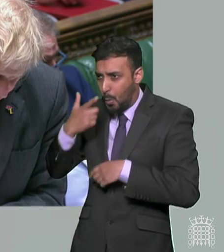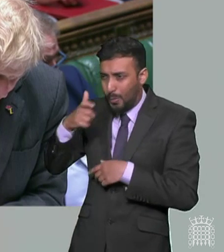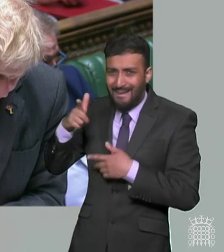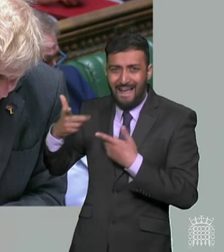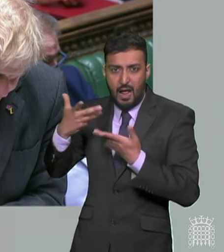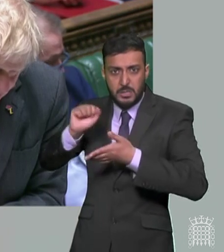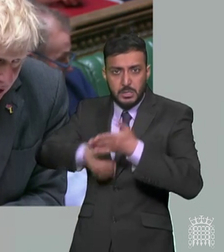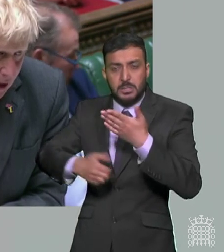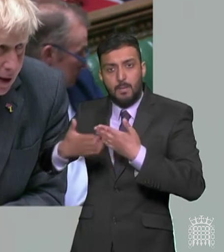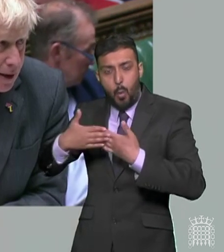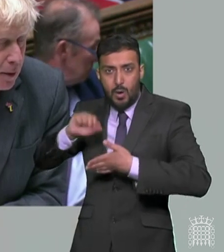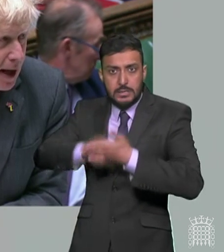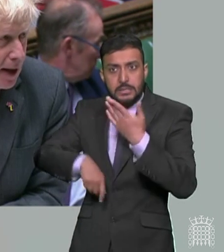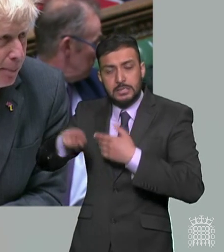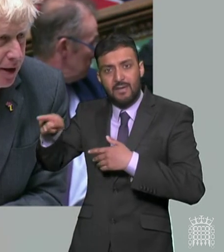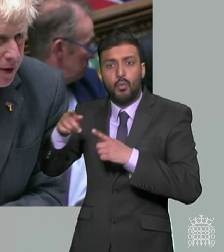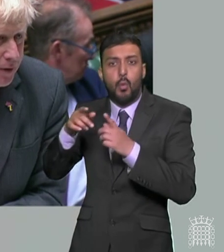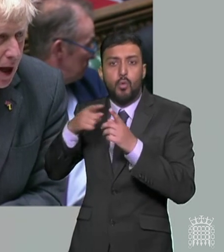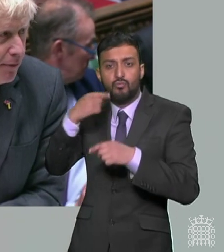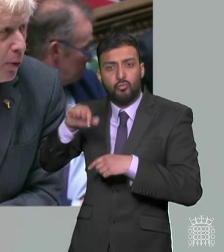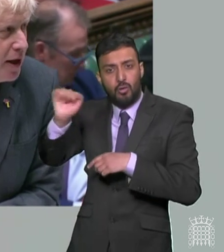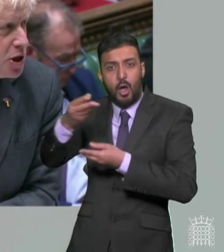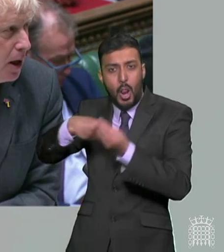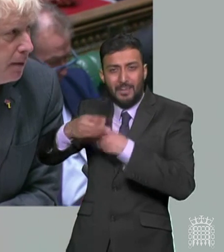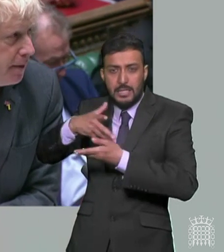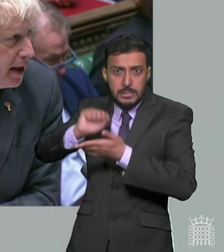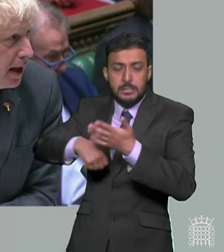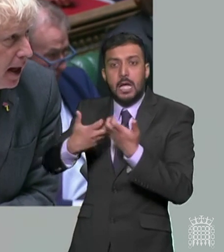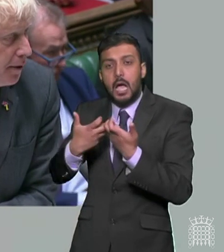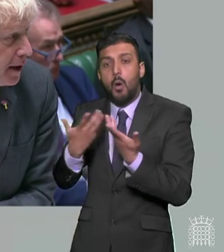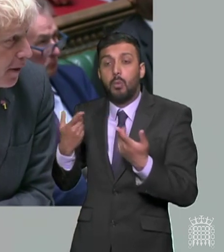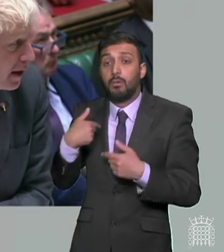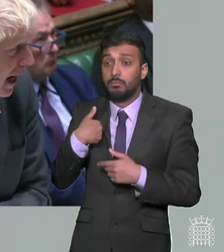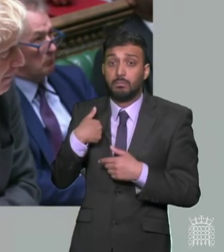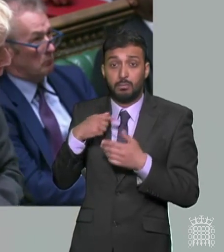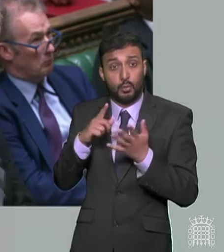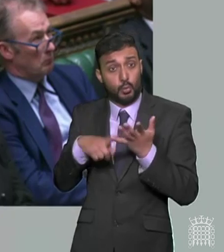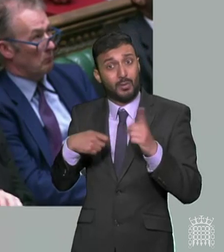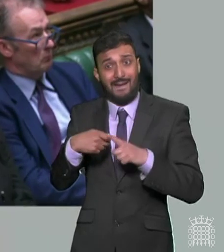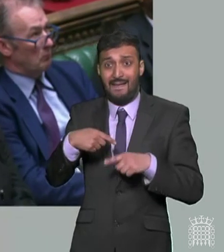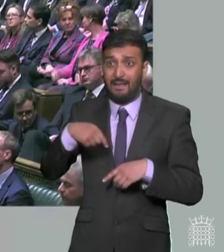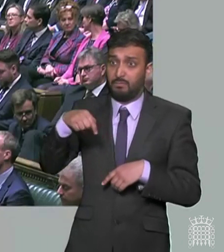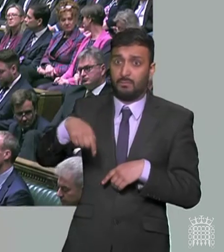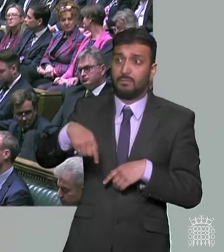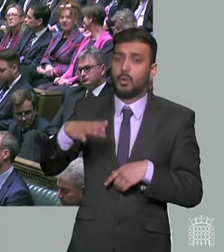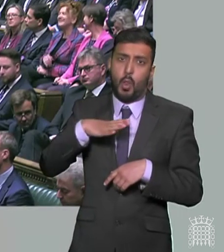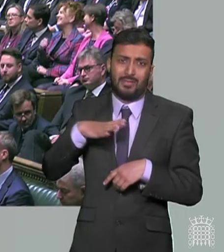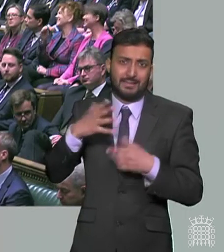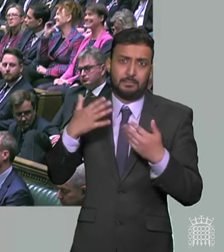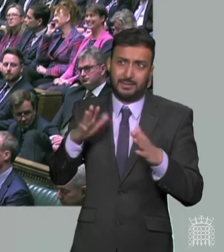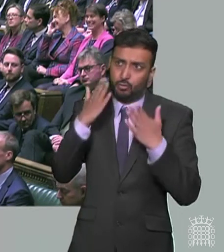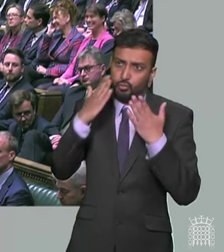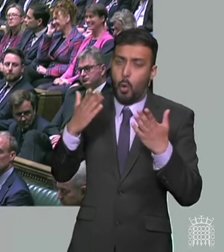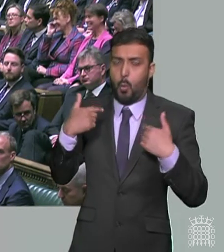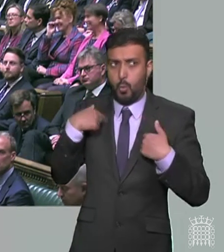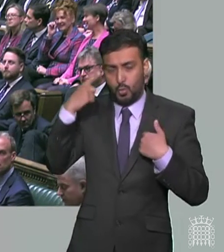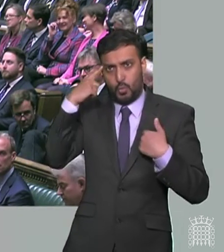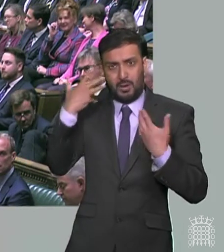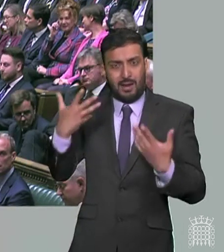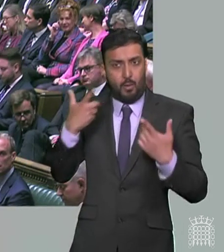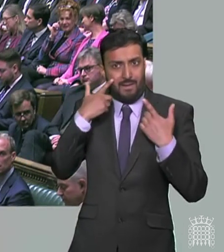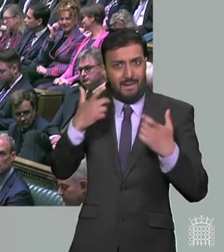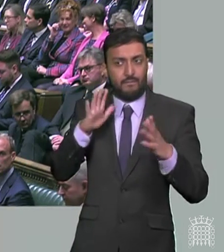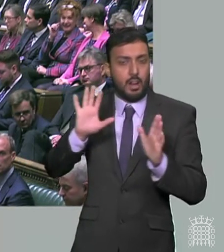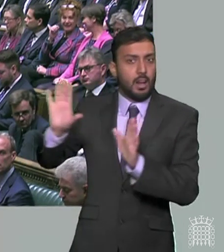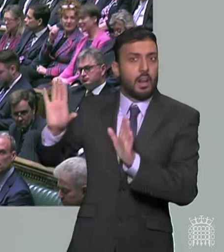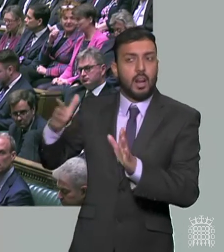UK companies have already shown that they think very carefully about investments and doing business with Putin’s Russia.